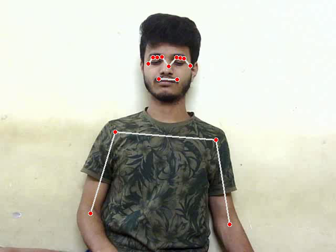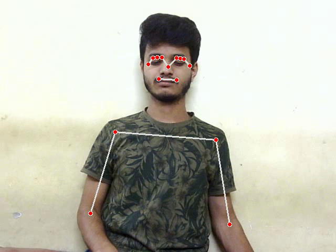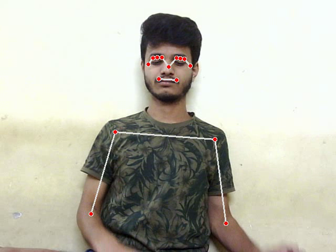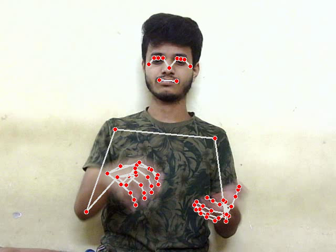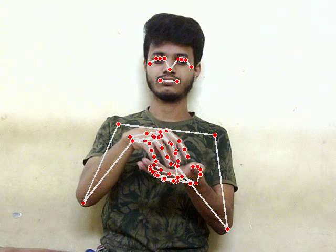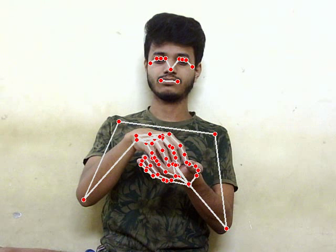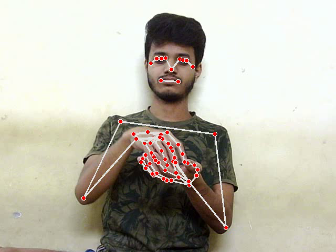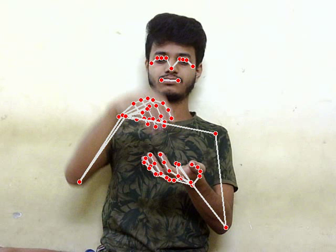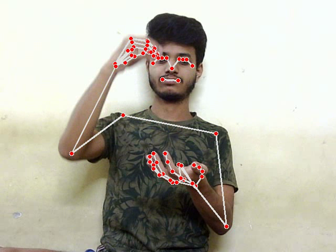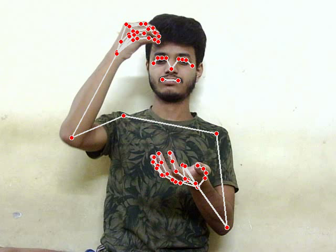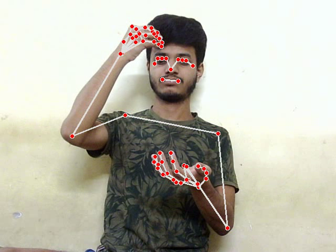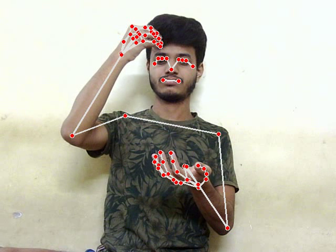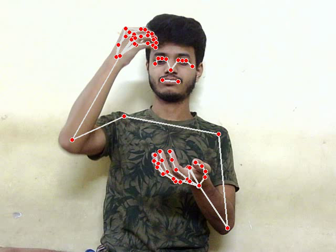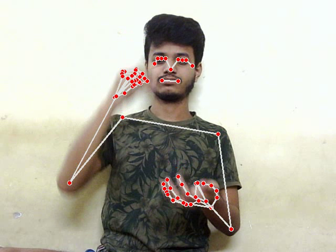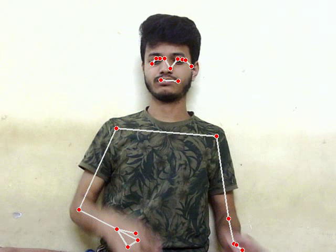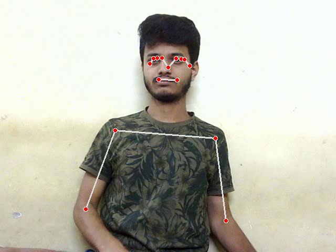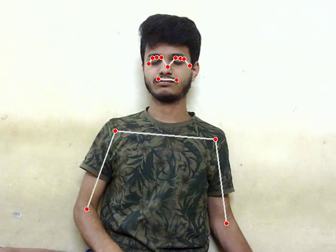learn